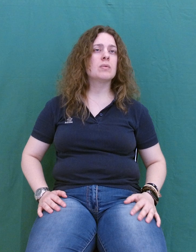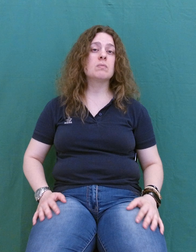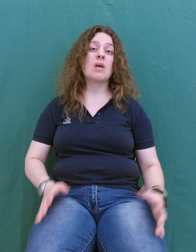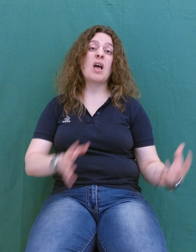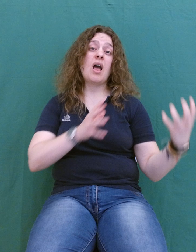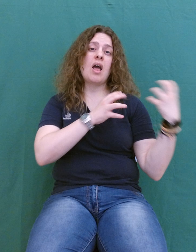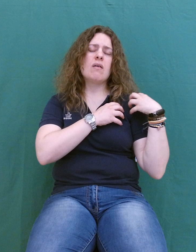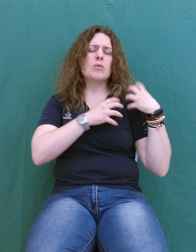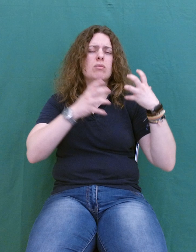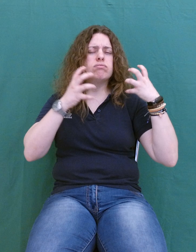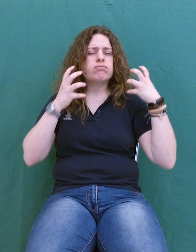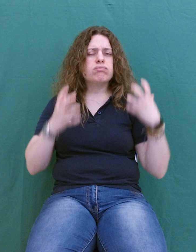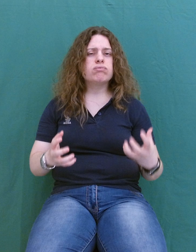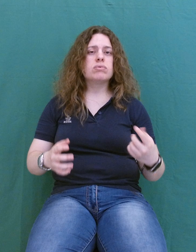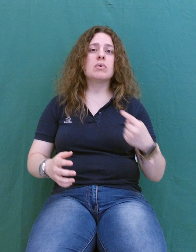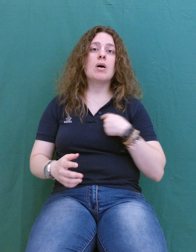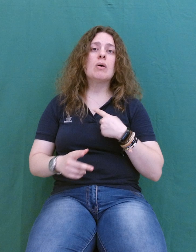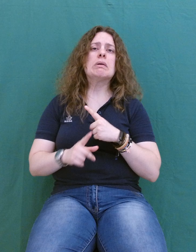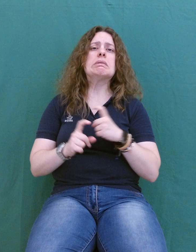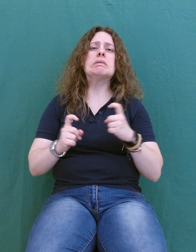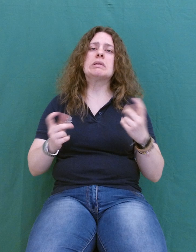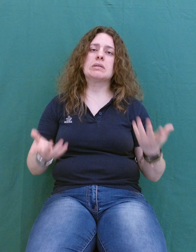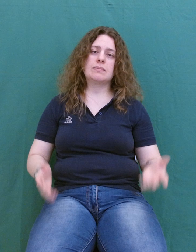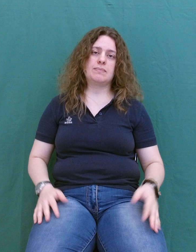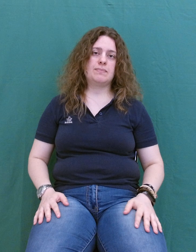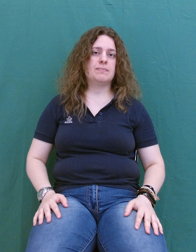ΕΥΘΥΝΗ ΒΑΡΙΑ ΤΙ?